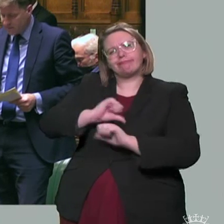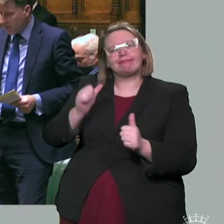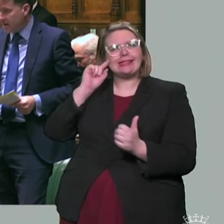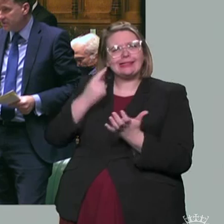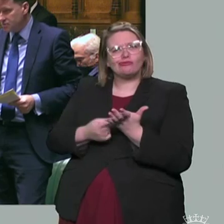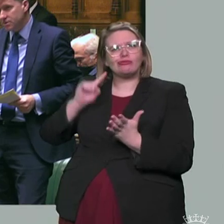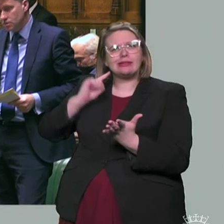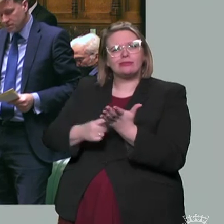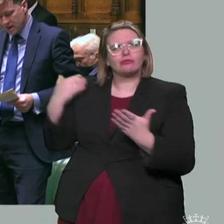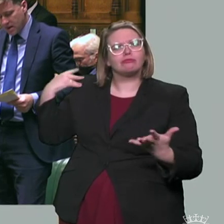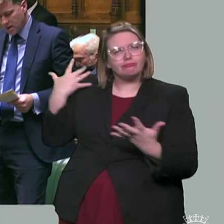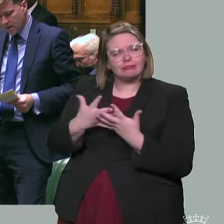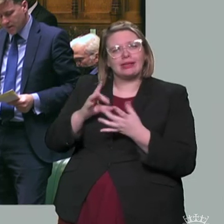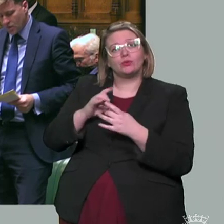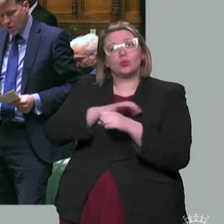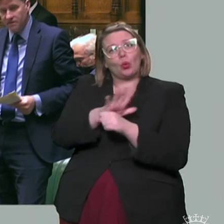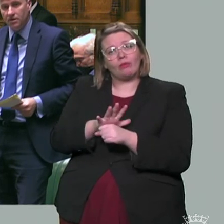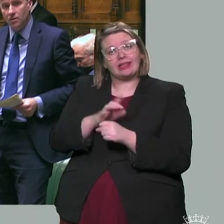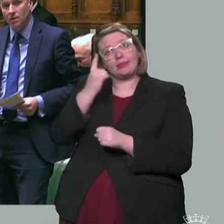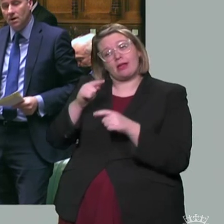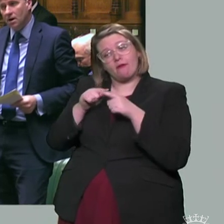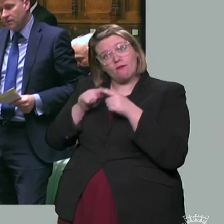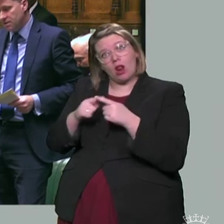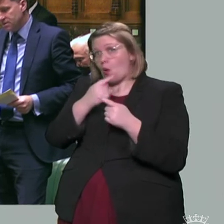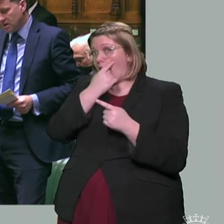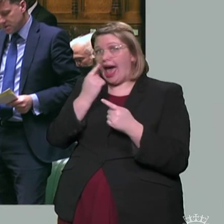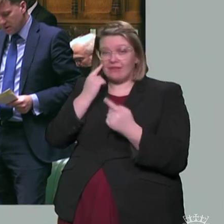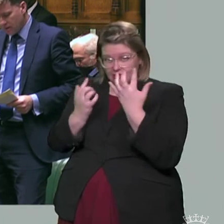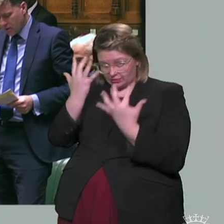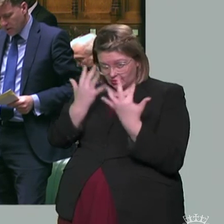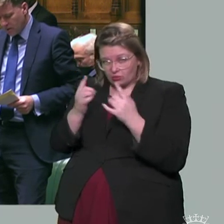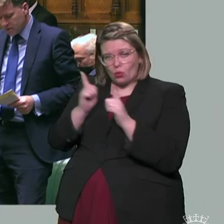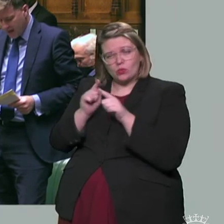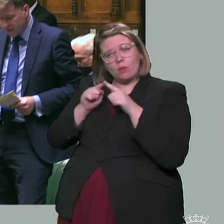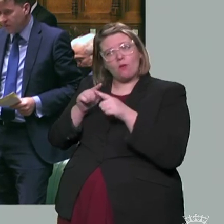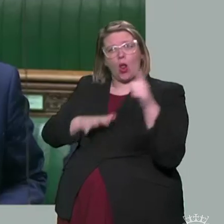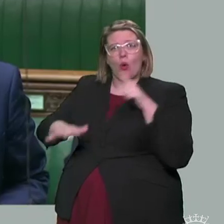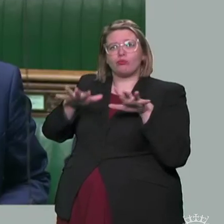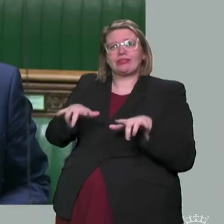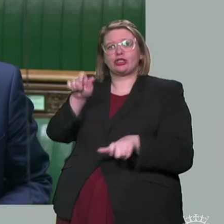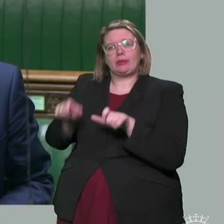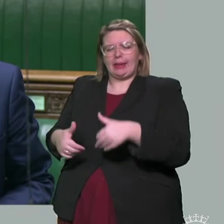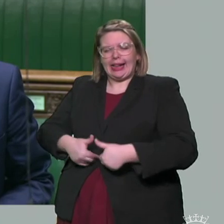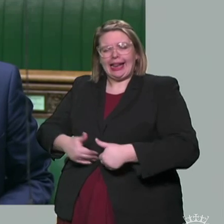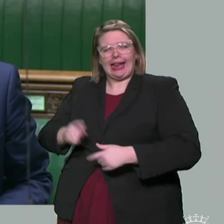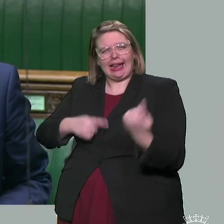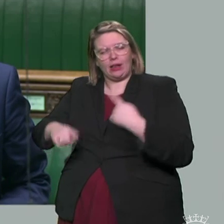He has followed the evidence, but he has also taken the wider view of our society and our economy, and that has to be right.